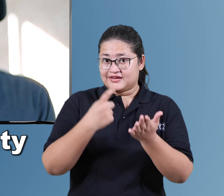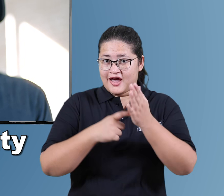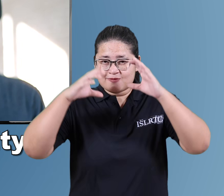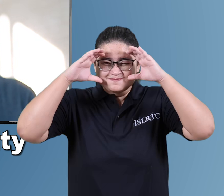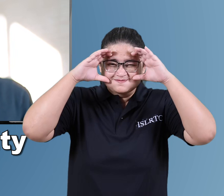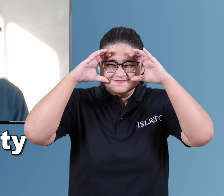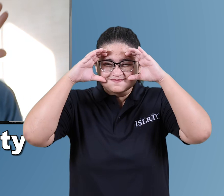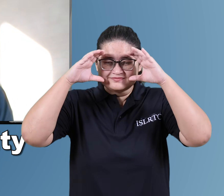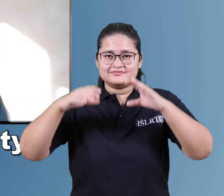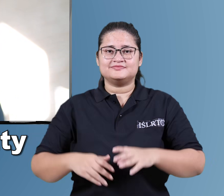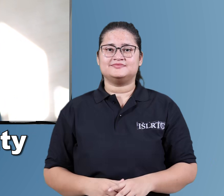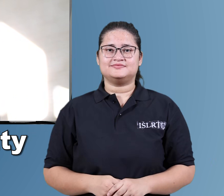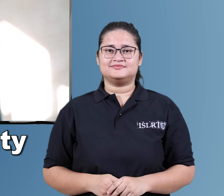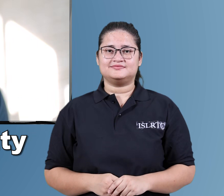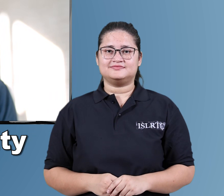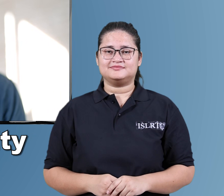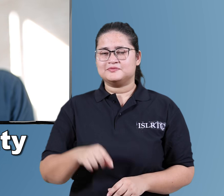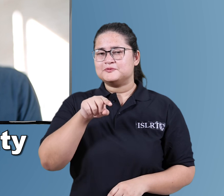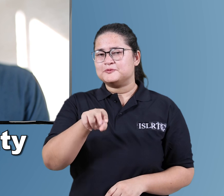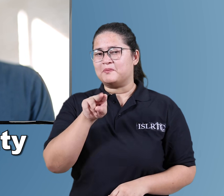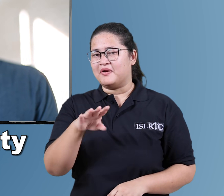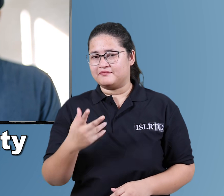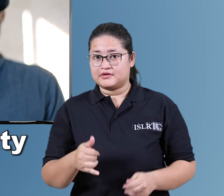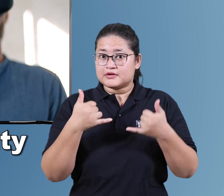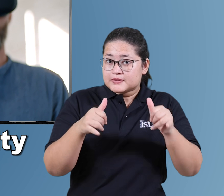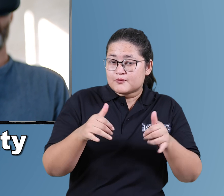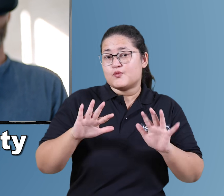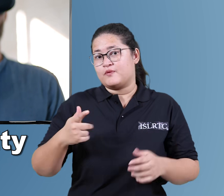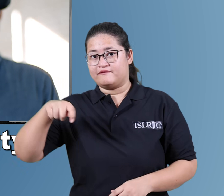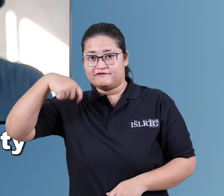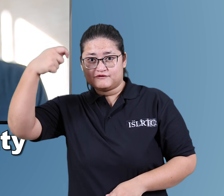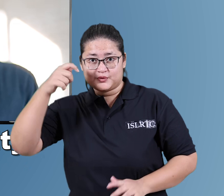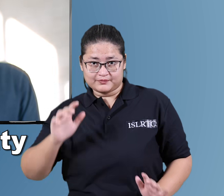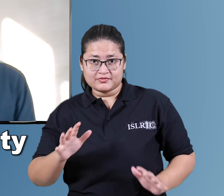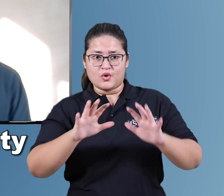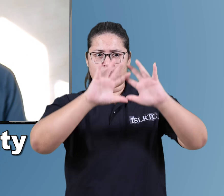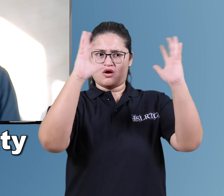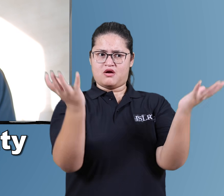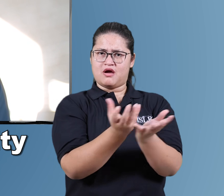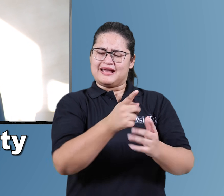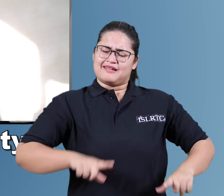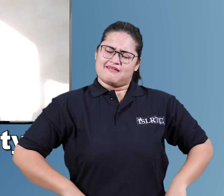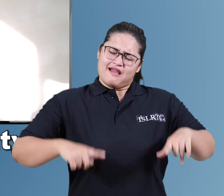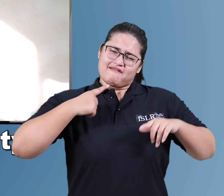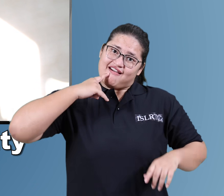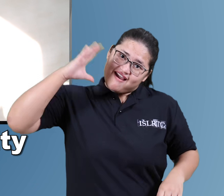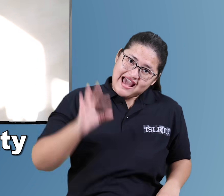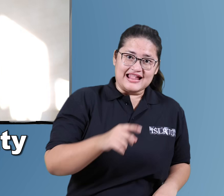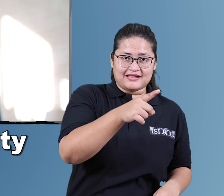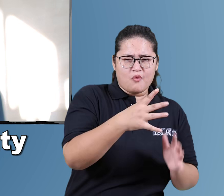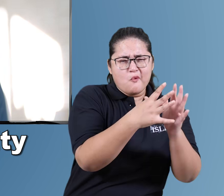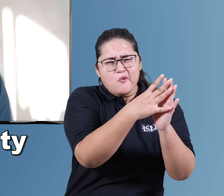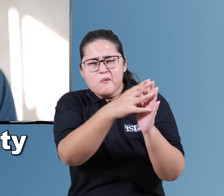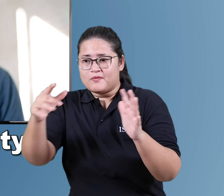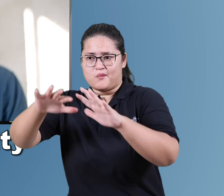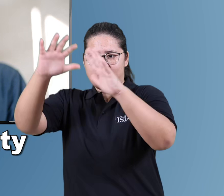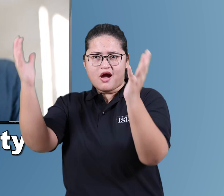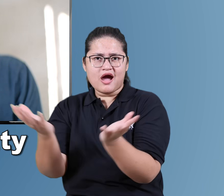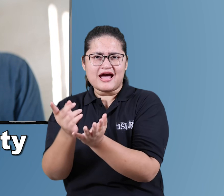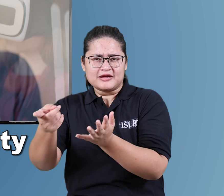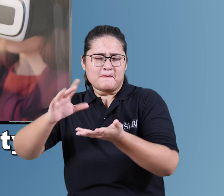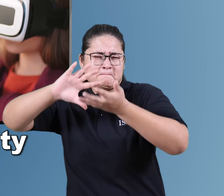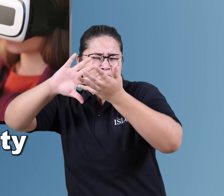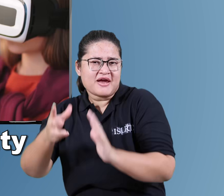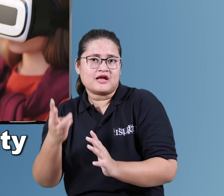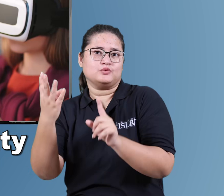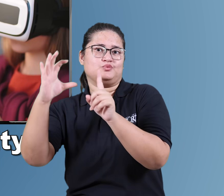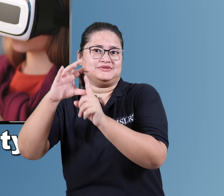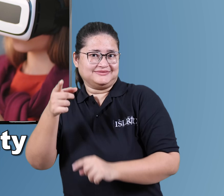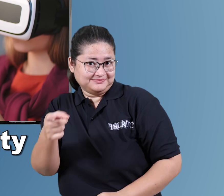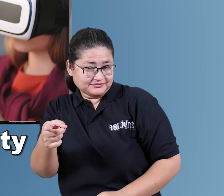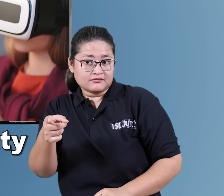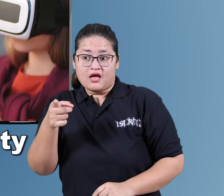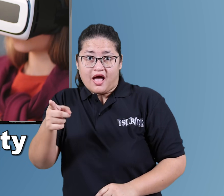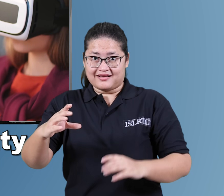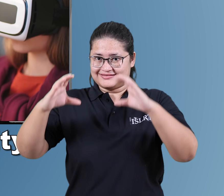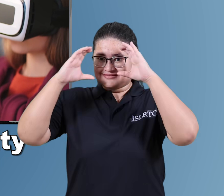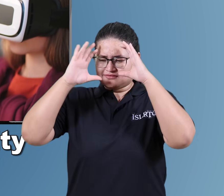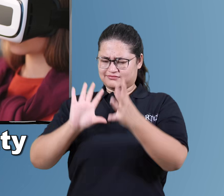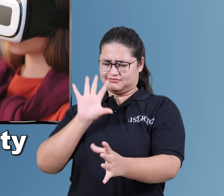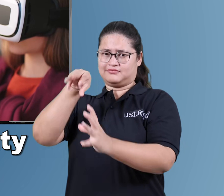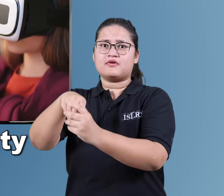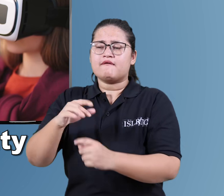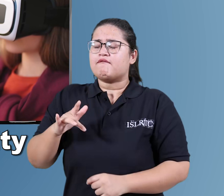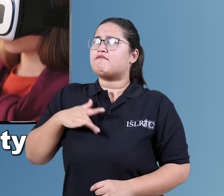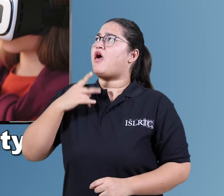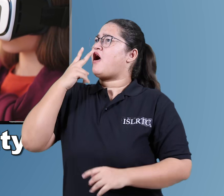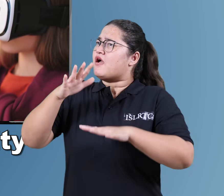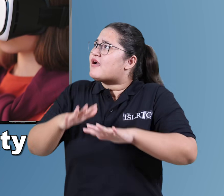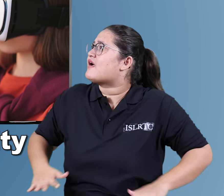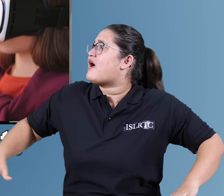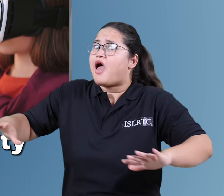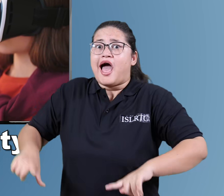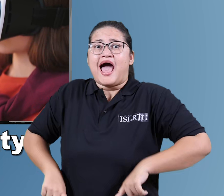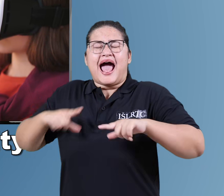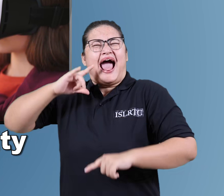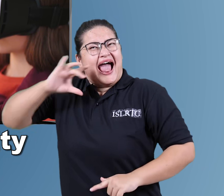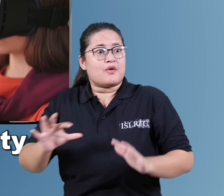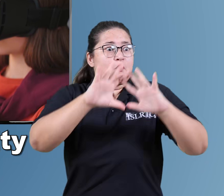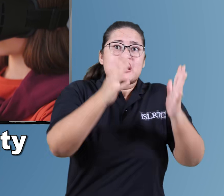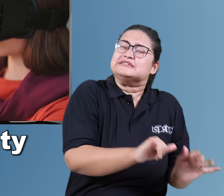Virtual reality A computer-generated environment or imaginary worlds.